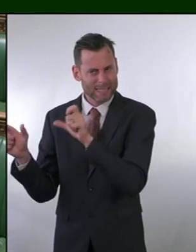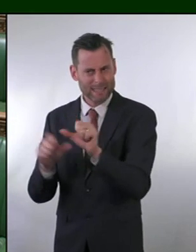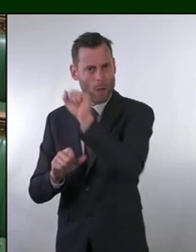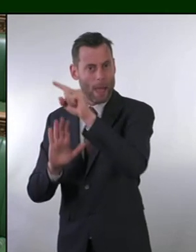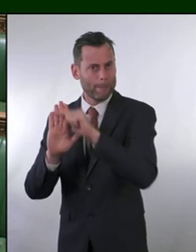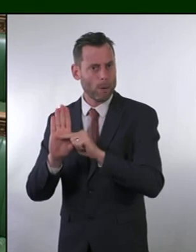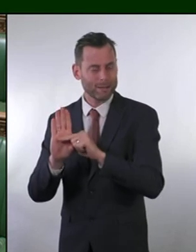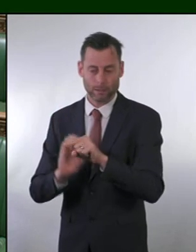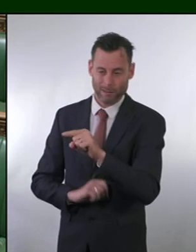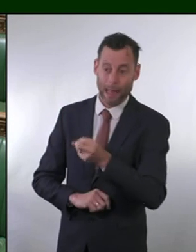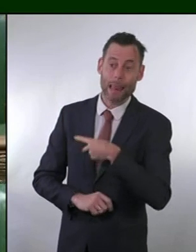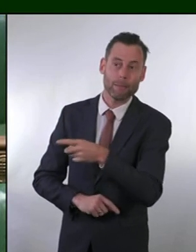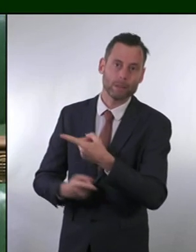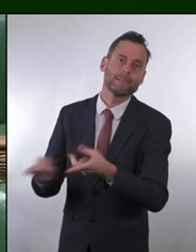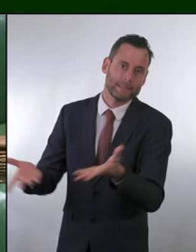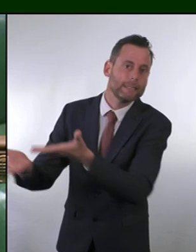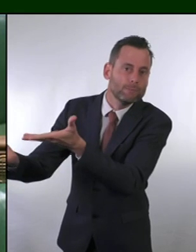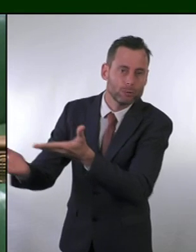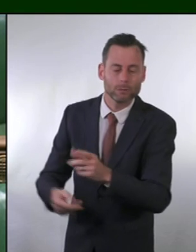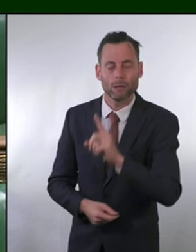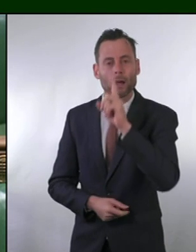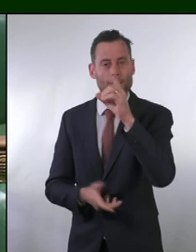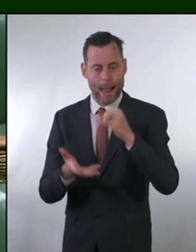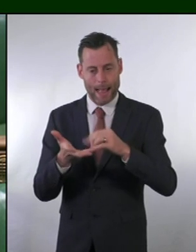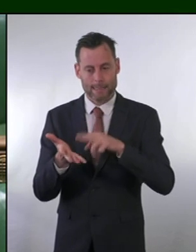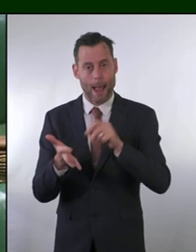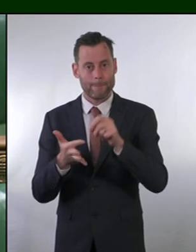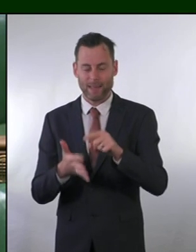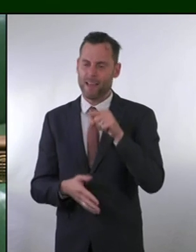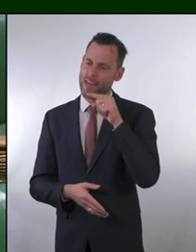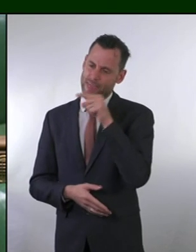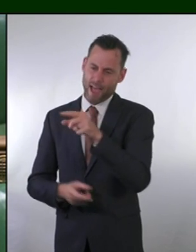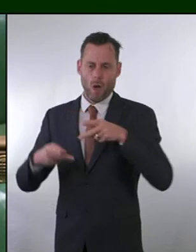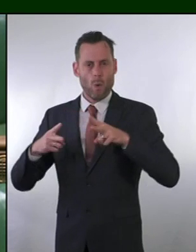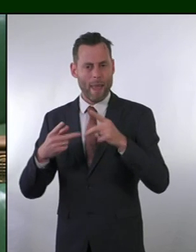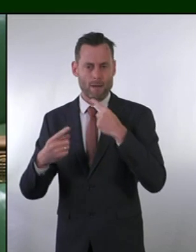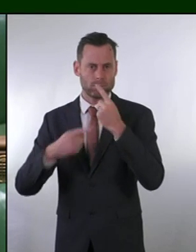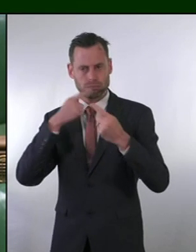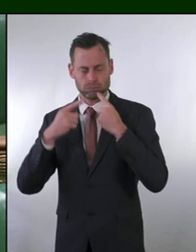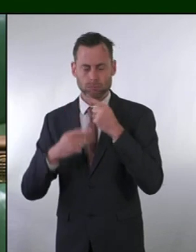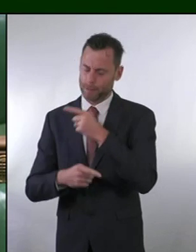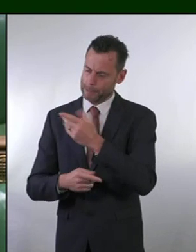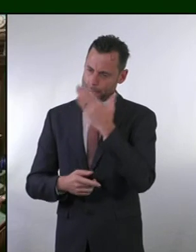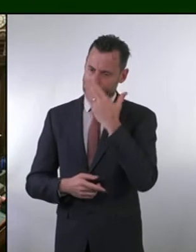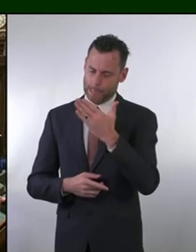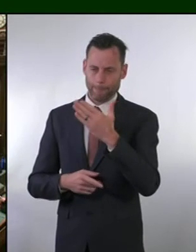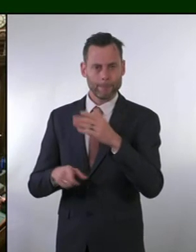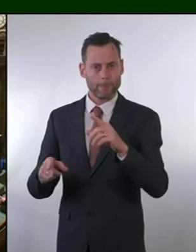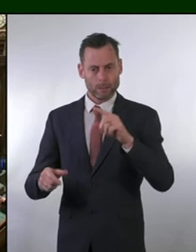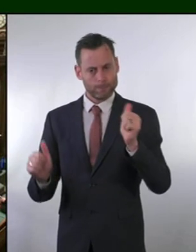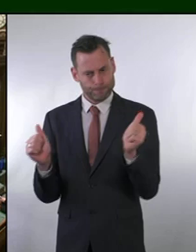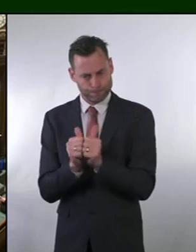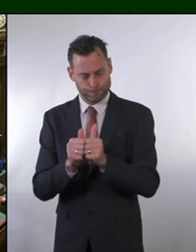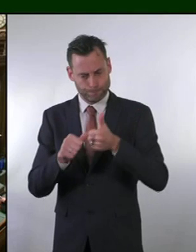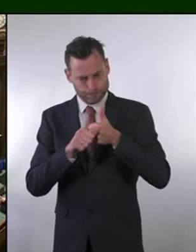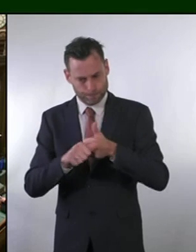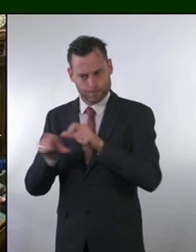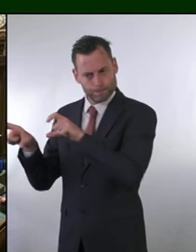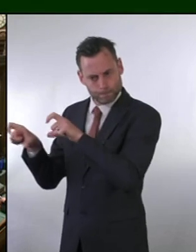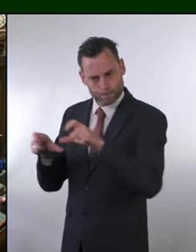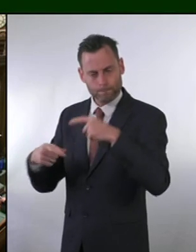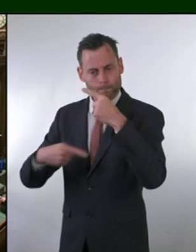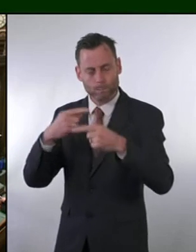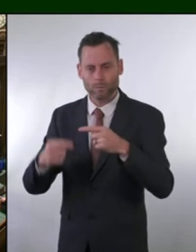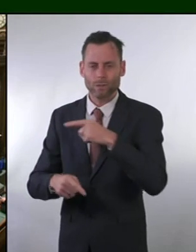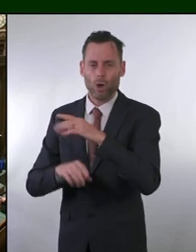At least it is showing some vestige of consistency in its normal gelatinous behaviour.